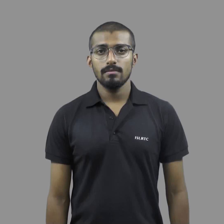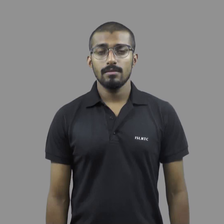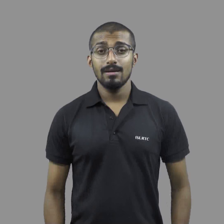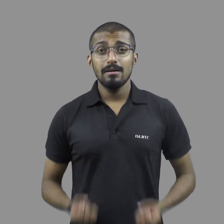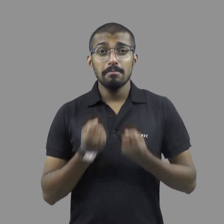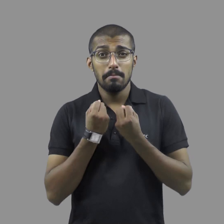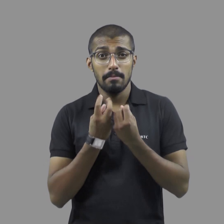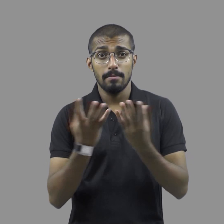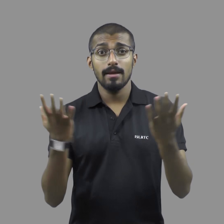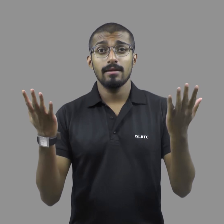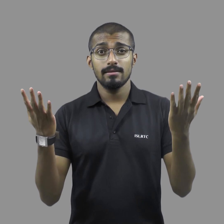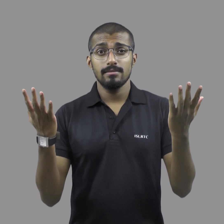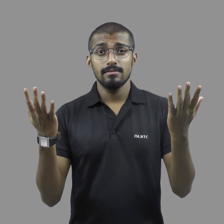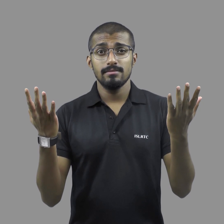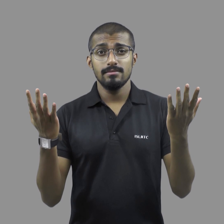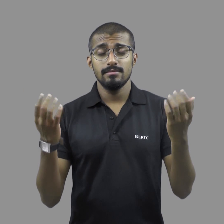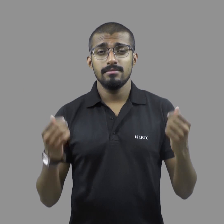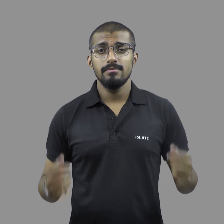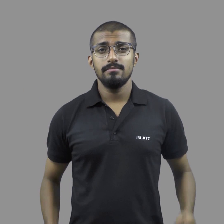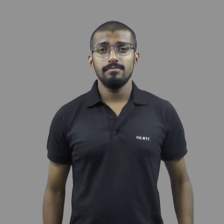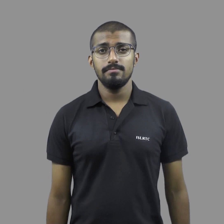Many Numerous